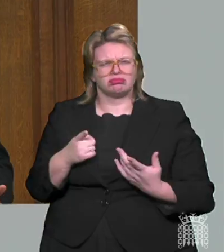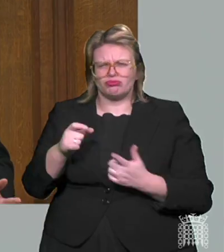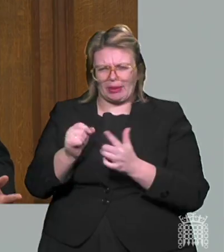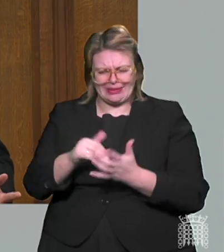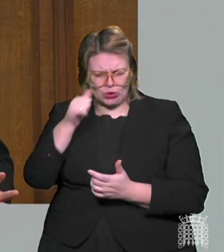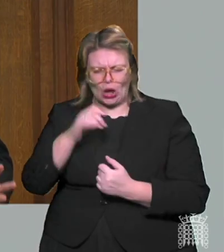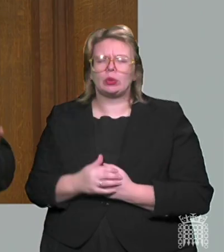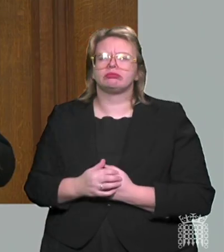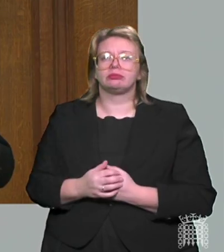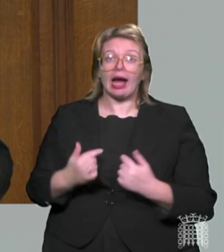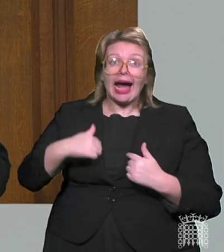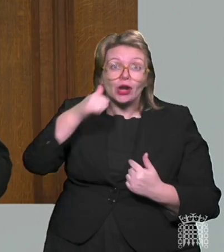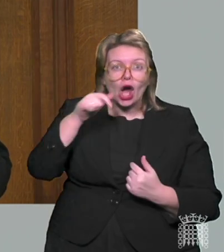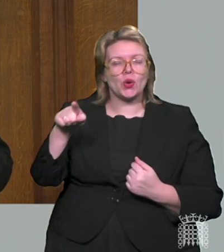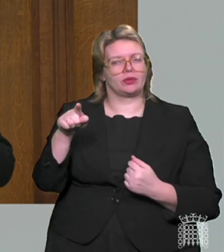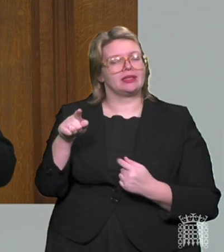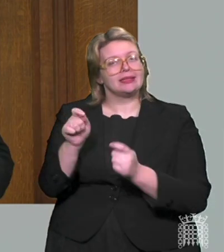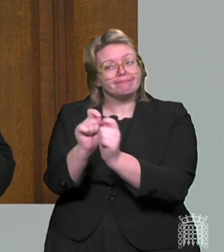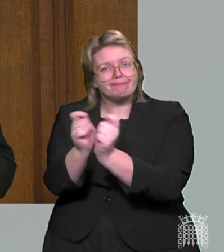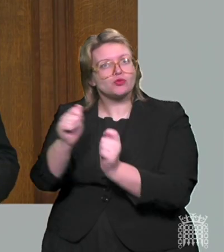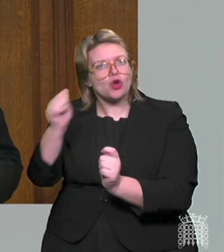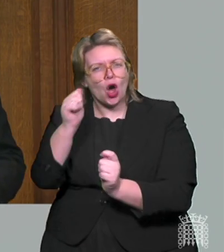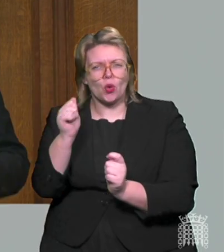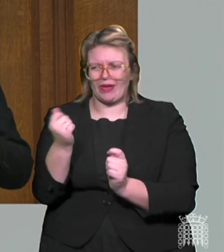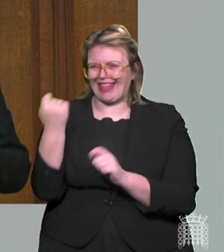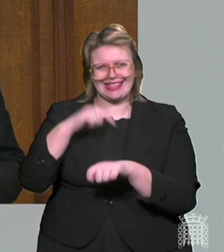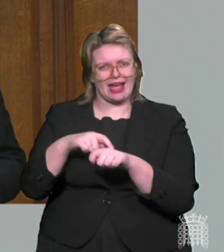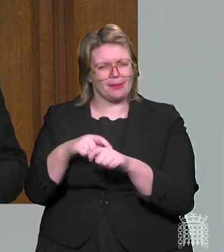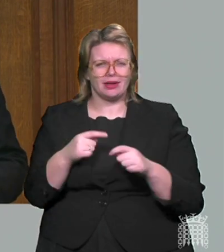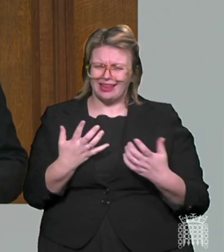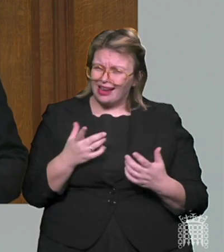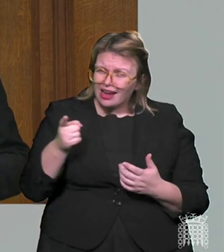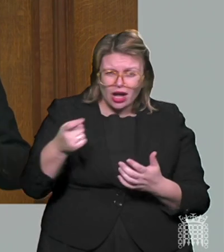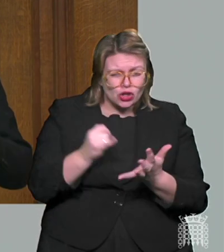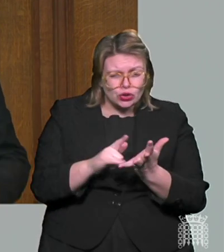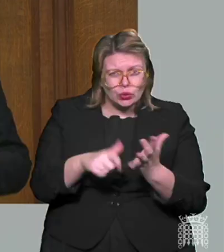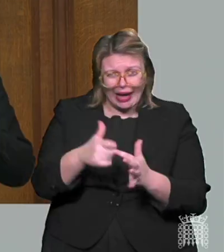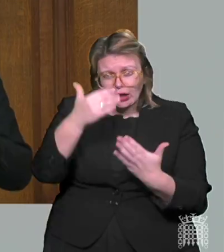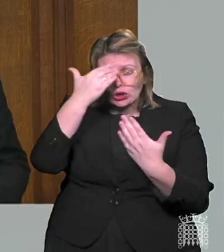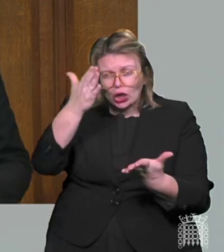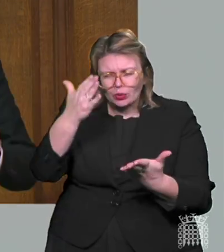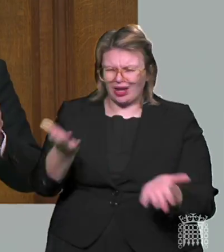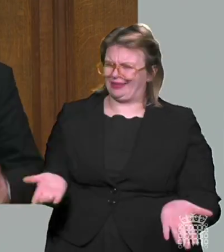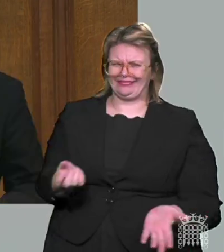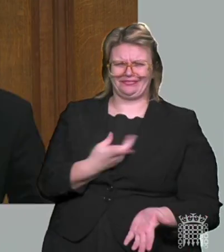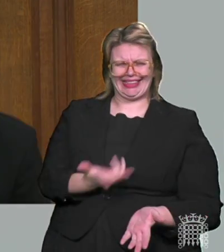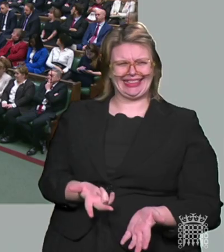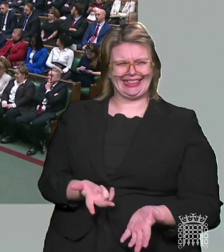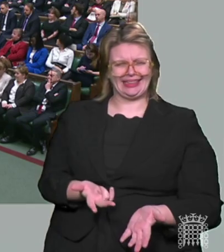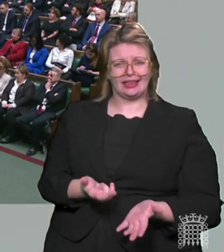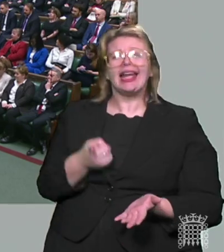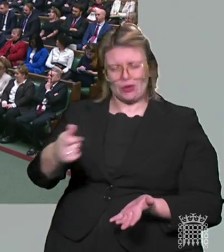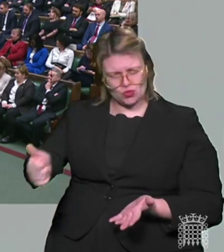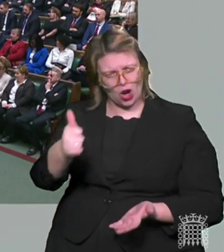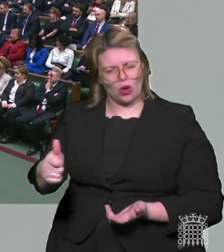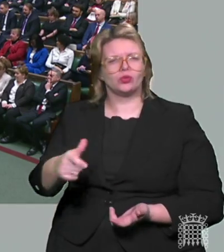We all knew. It is inconceivable that the current Prime Minister did not know, so why did he choose to ignore it?